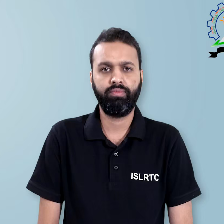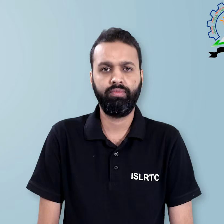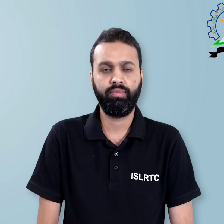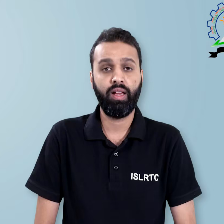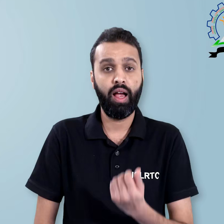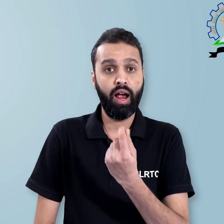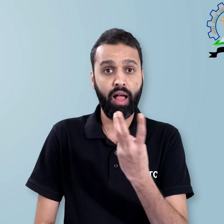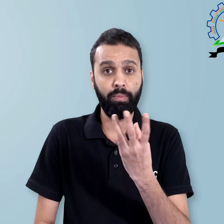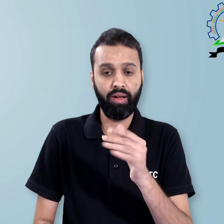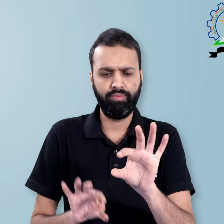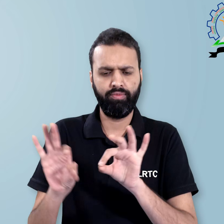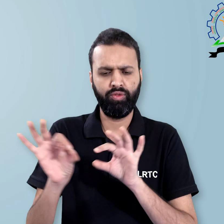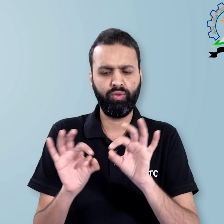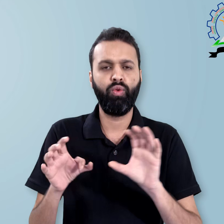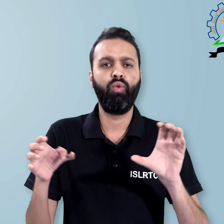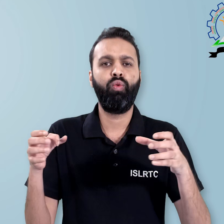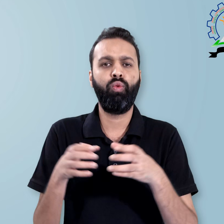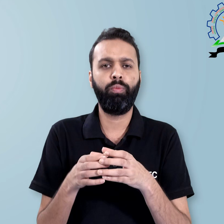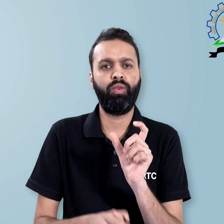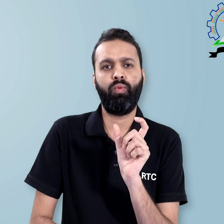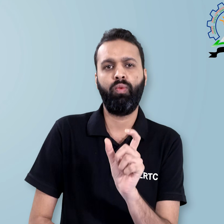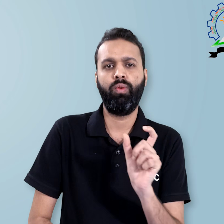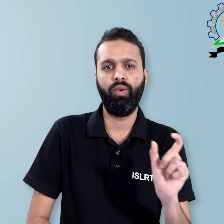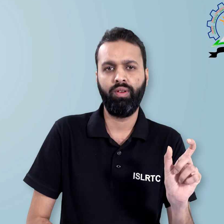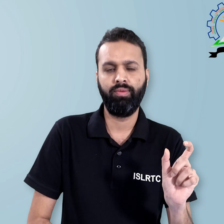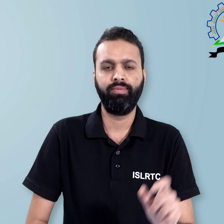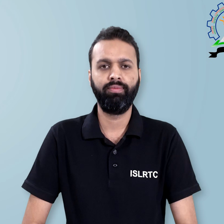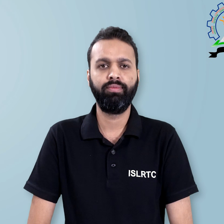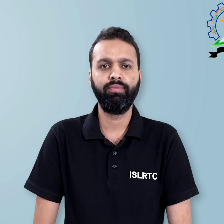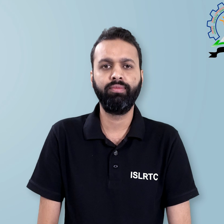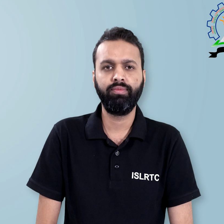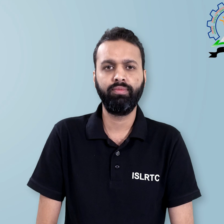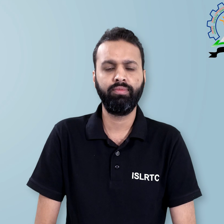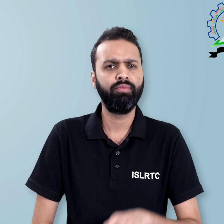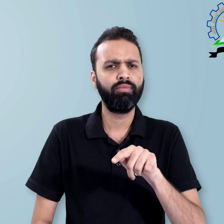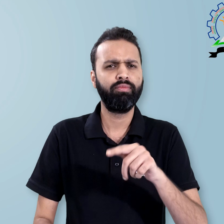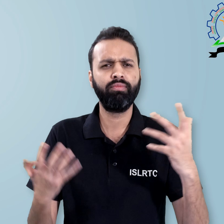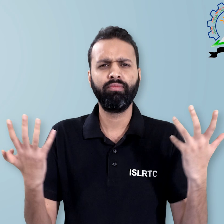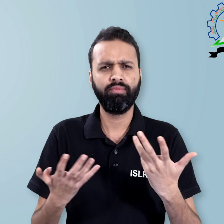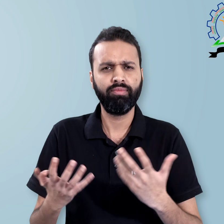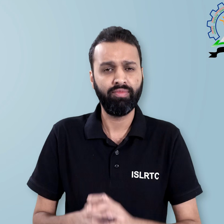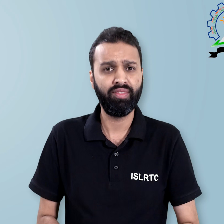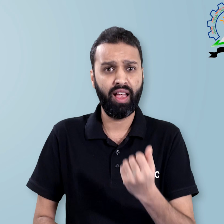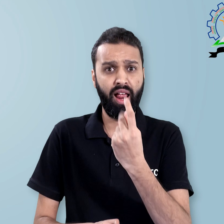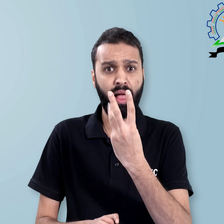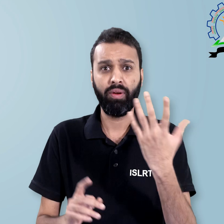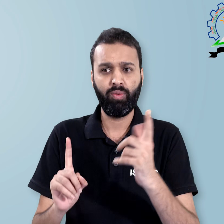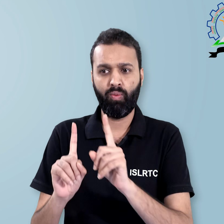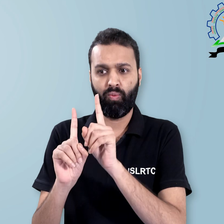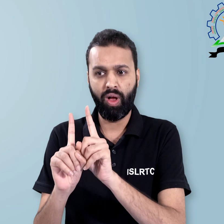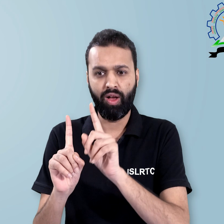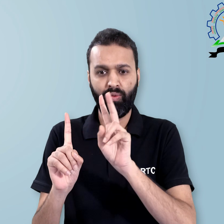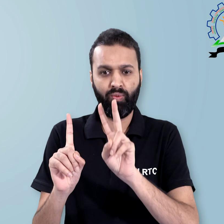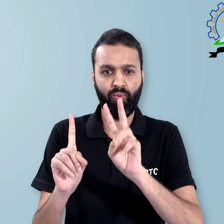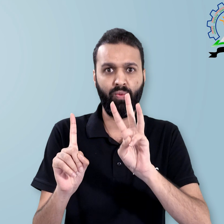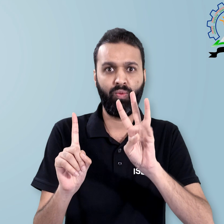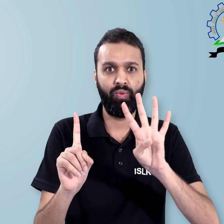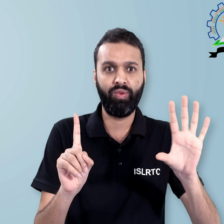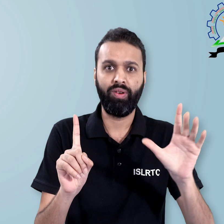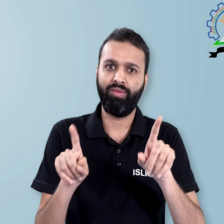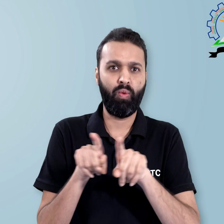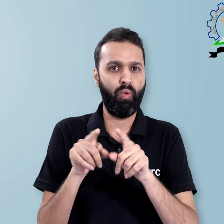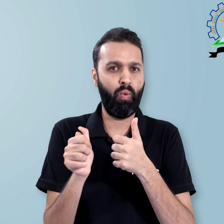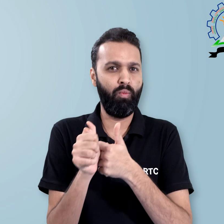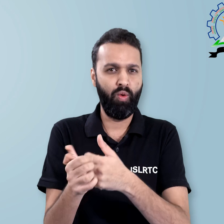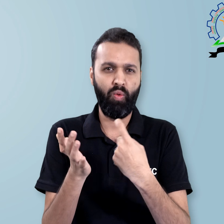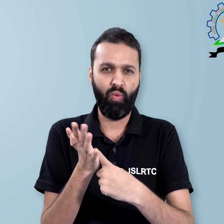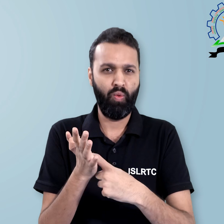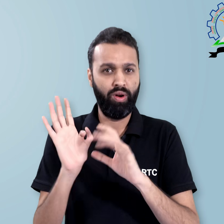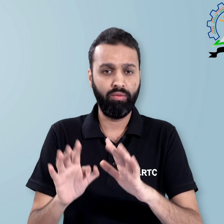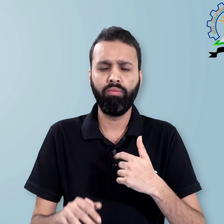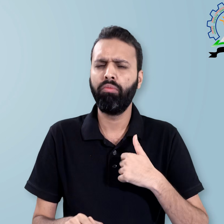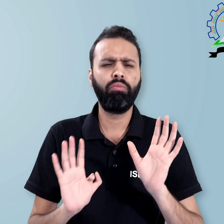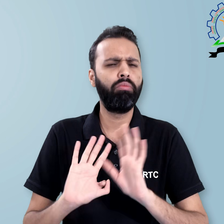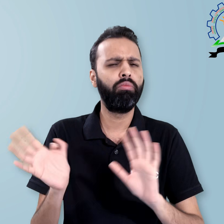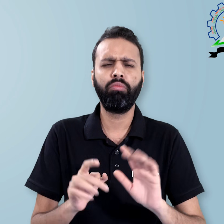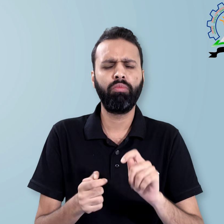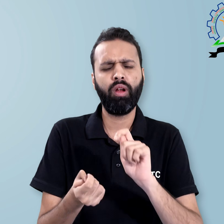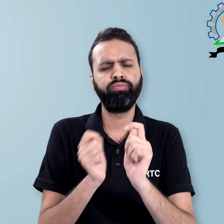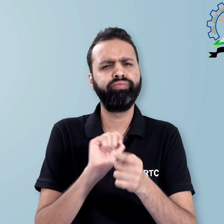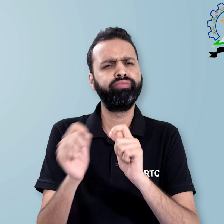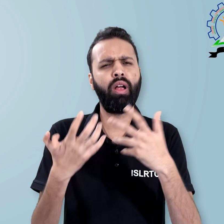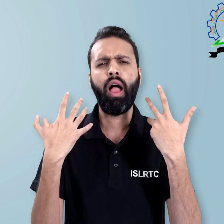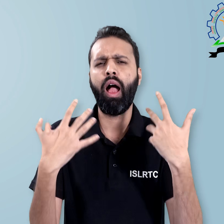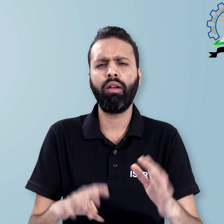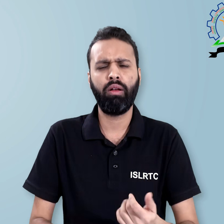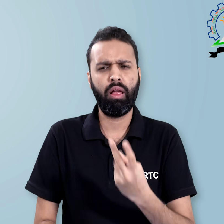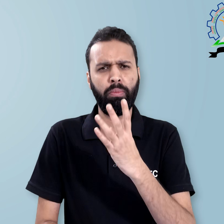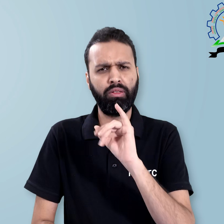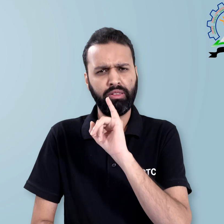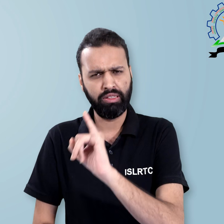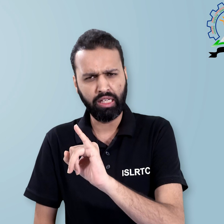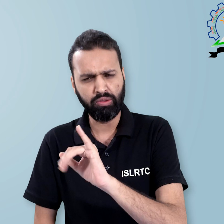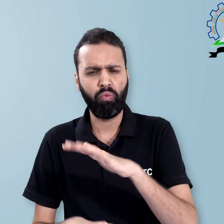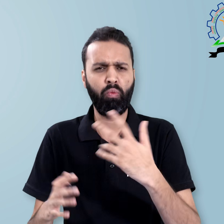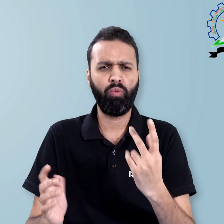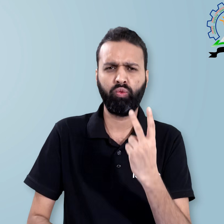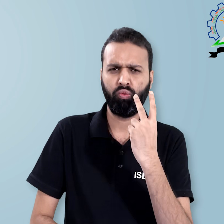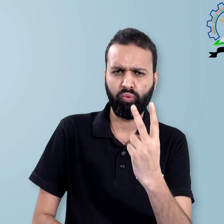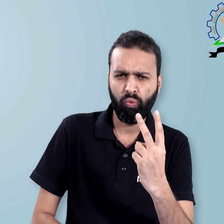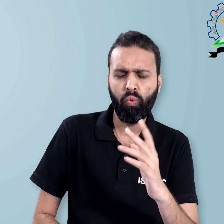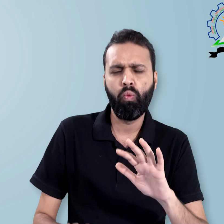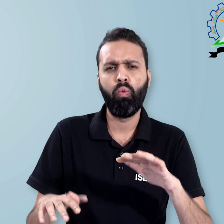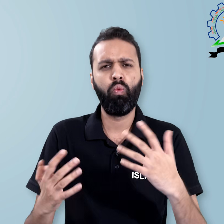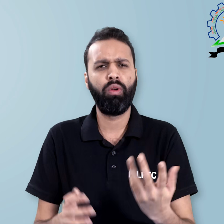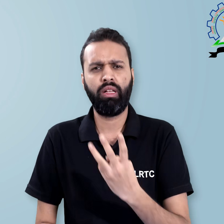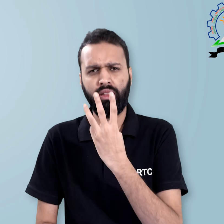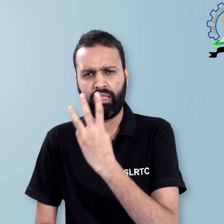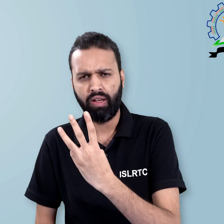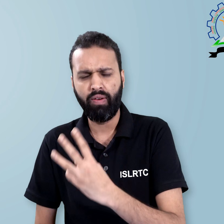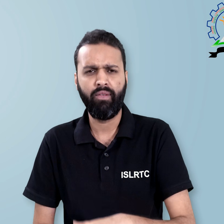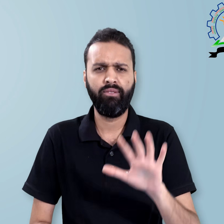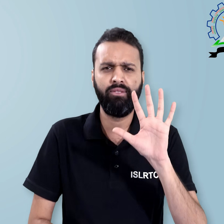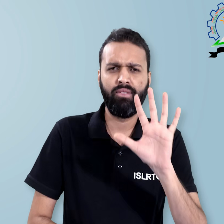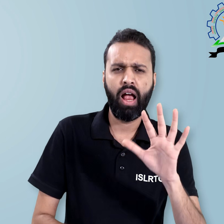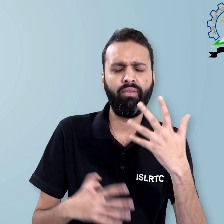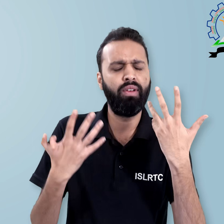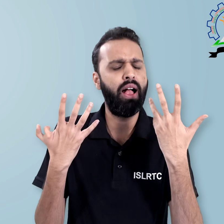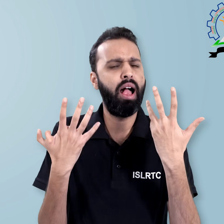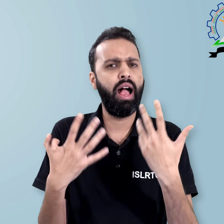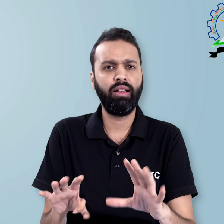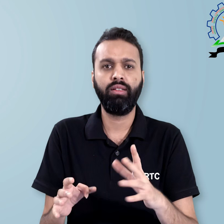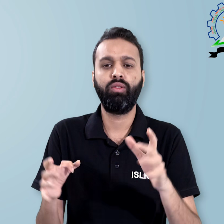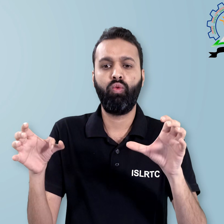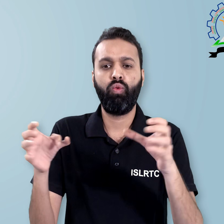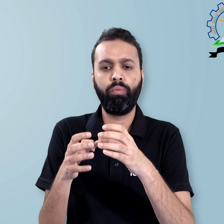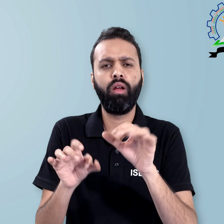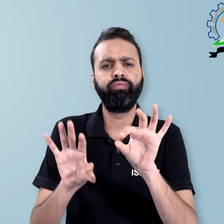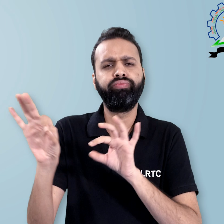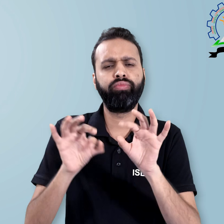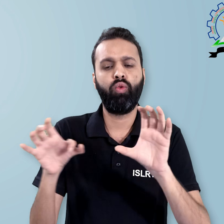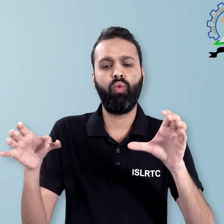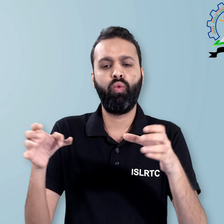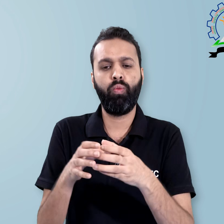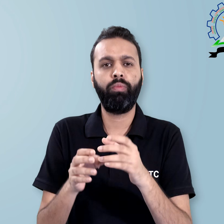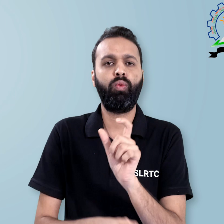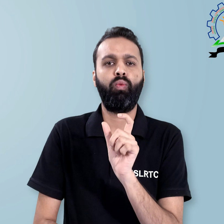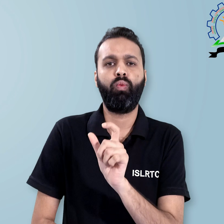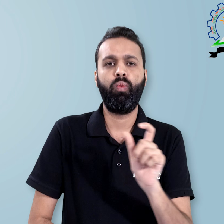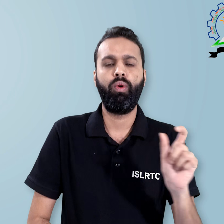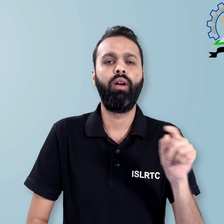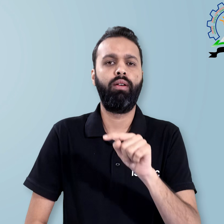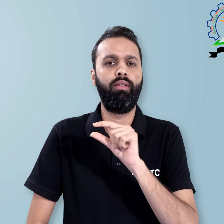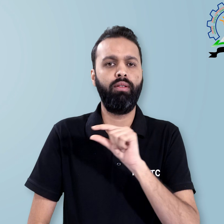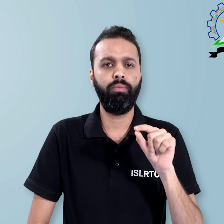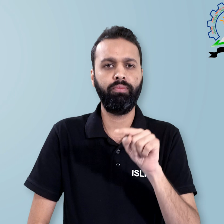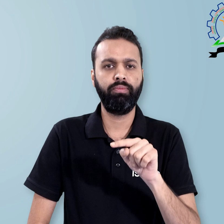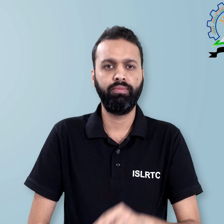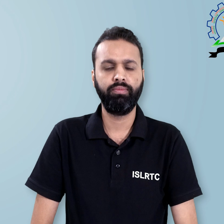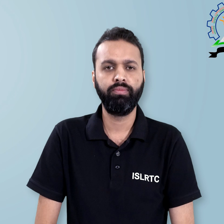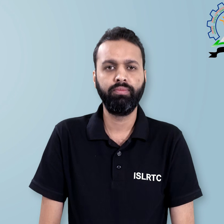Combination Combination is a mathematical technique of selecting items from a group without giving regard to order. For example, from 6 numbers 1,2,3,4,5,6 random selecting numbers and grouping them like 62, 13, etc.